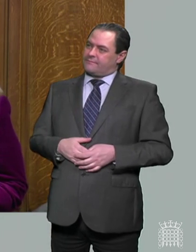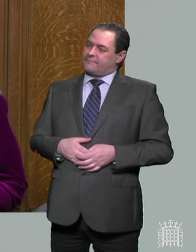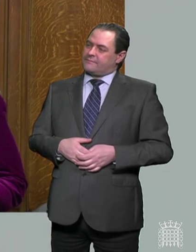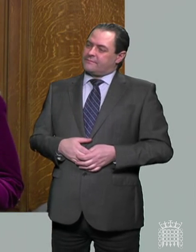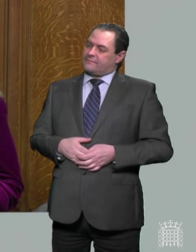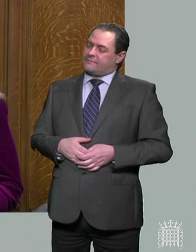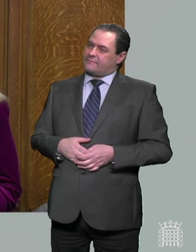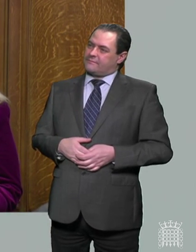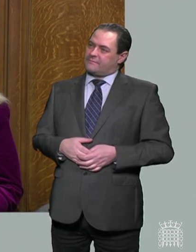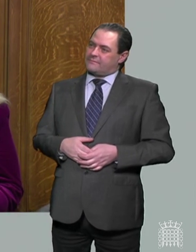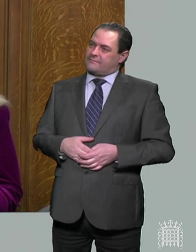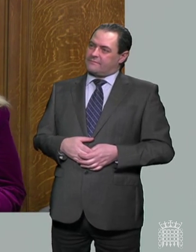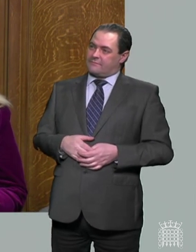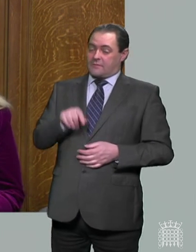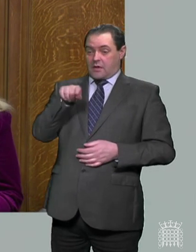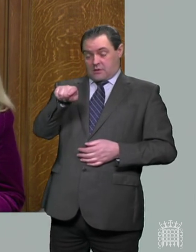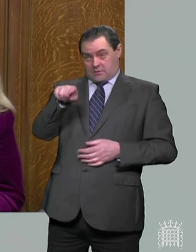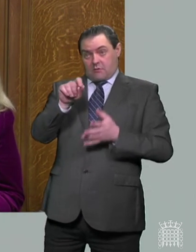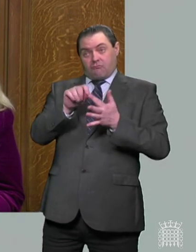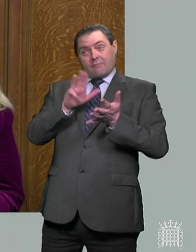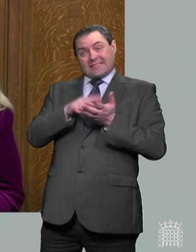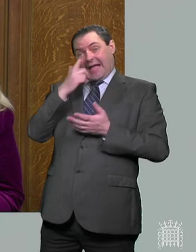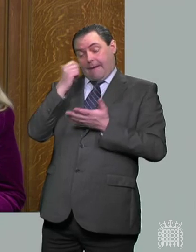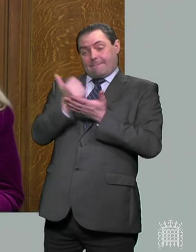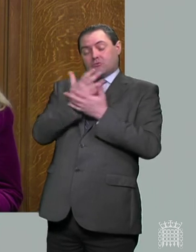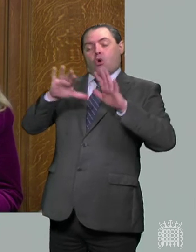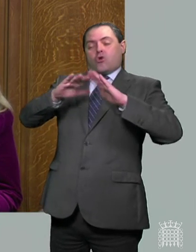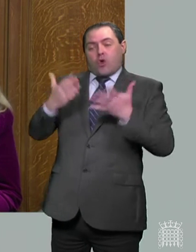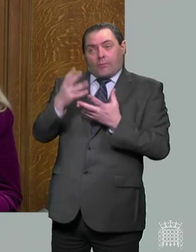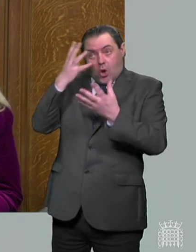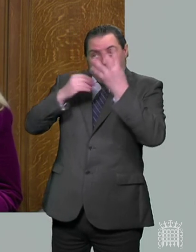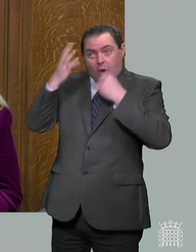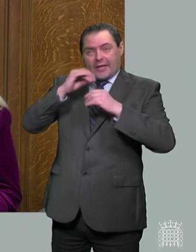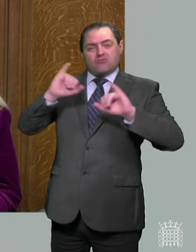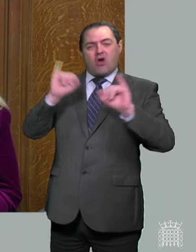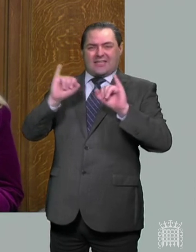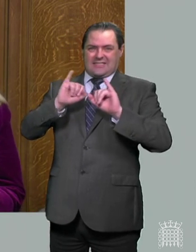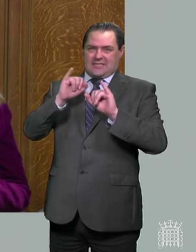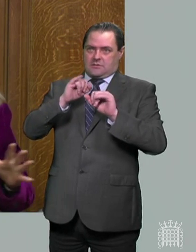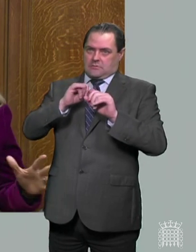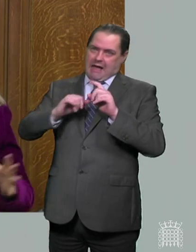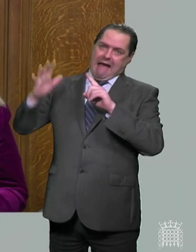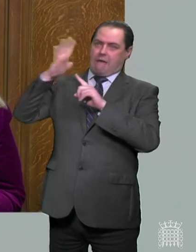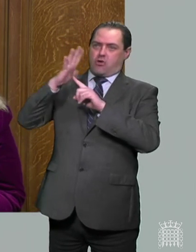Will the Prime Minister ensure that the global learning crisis is high on the agenda?